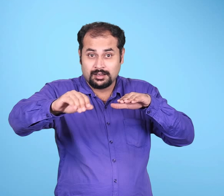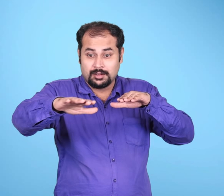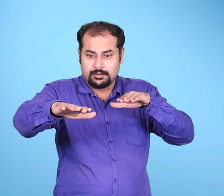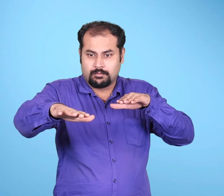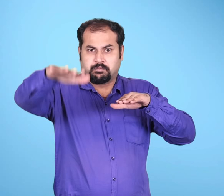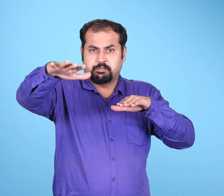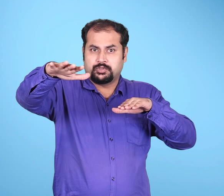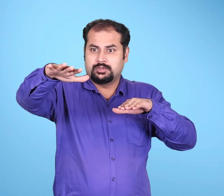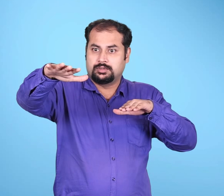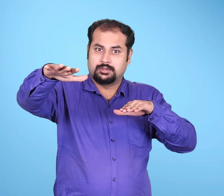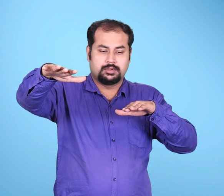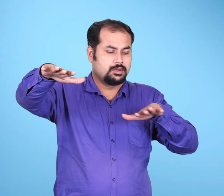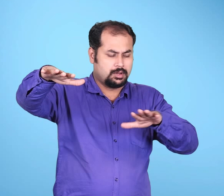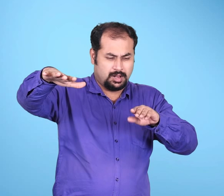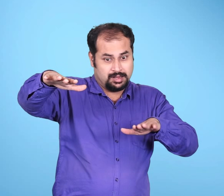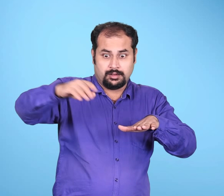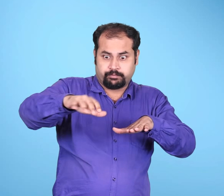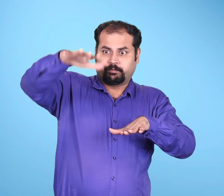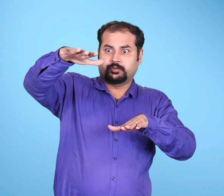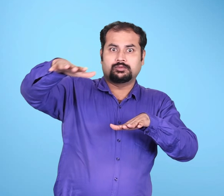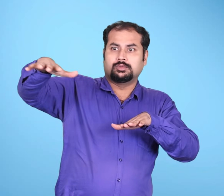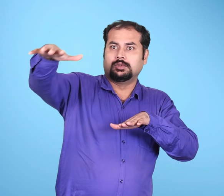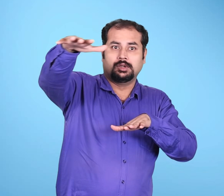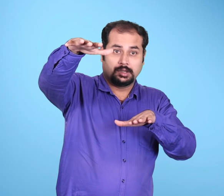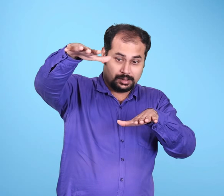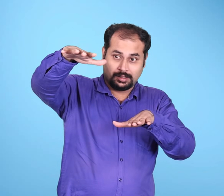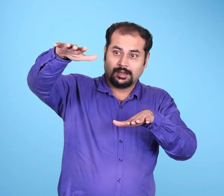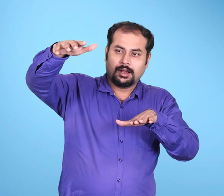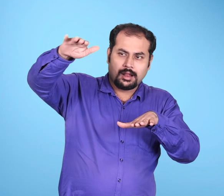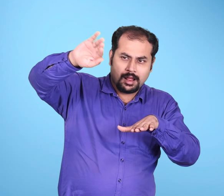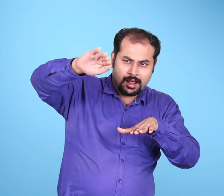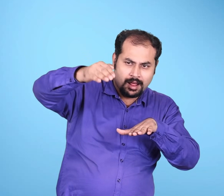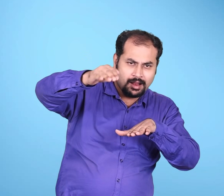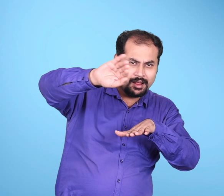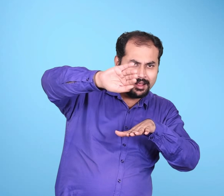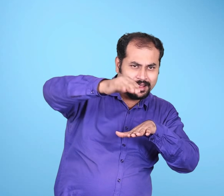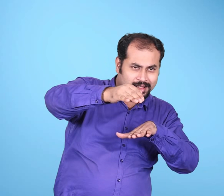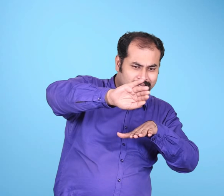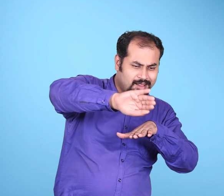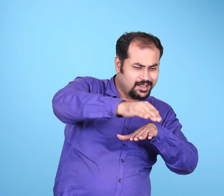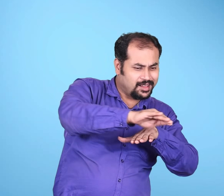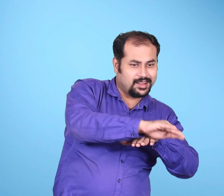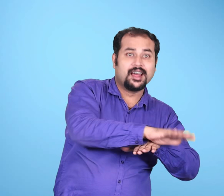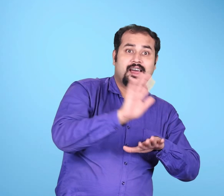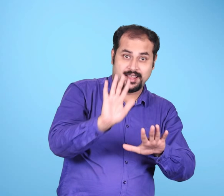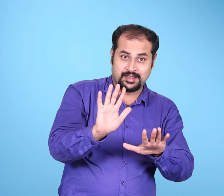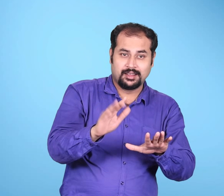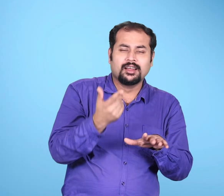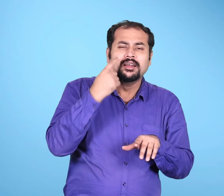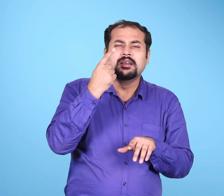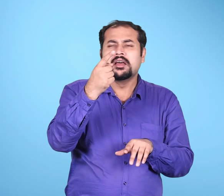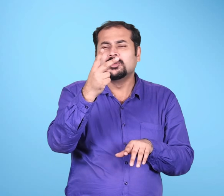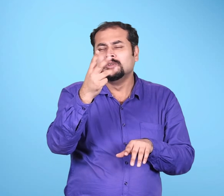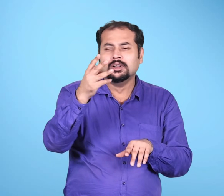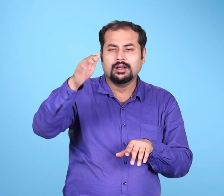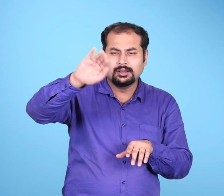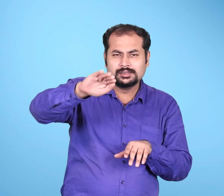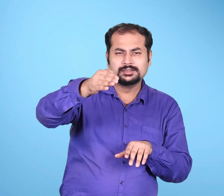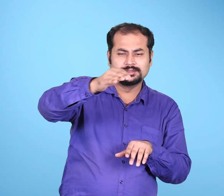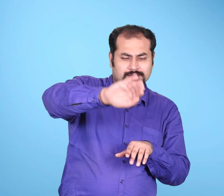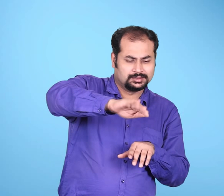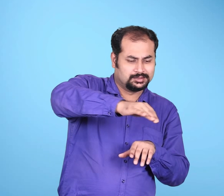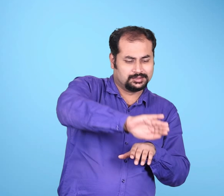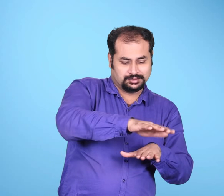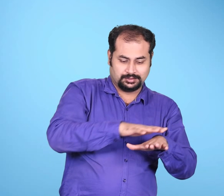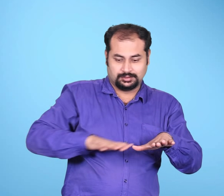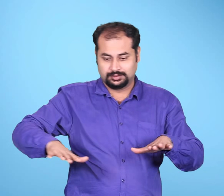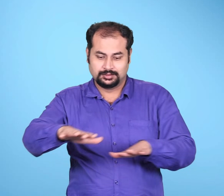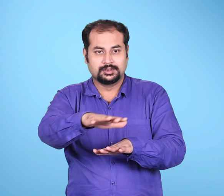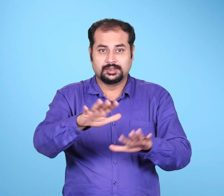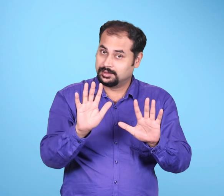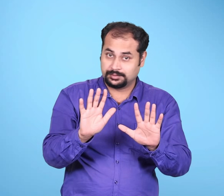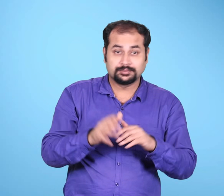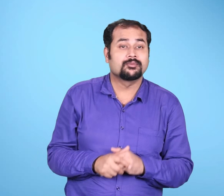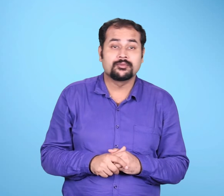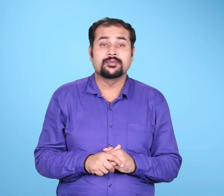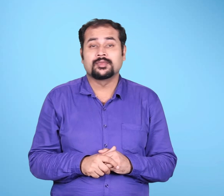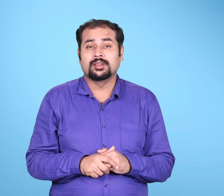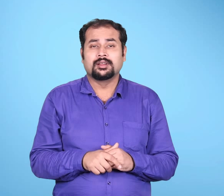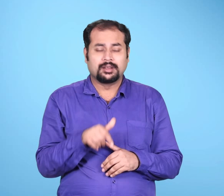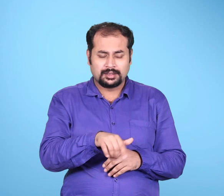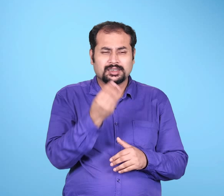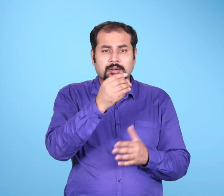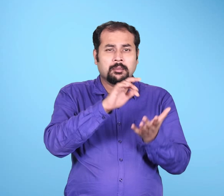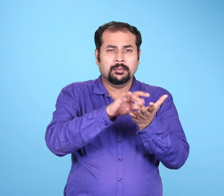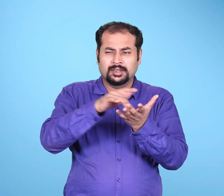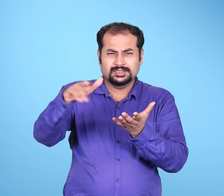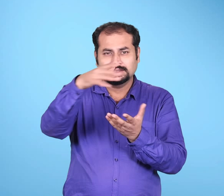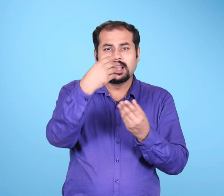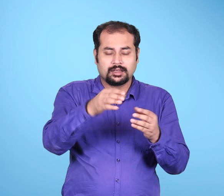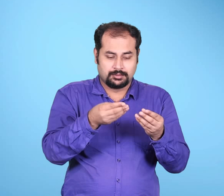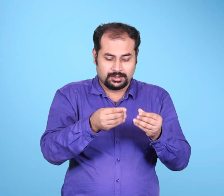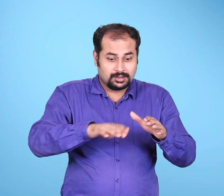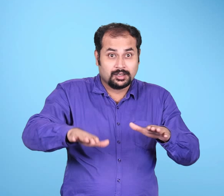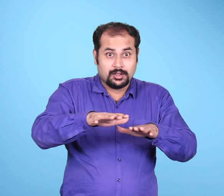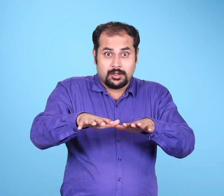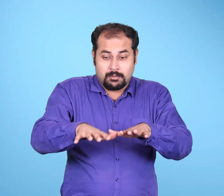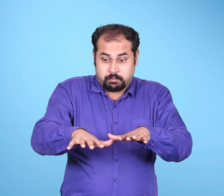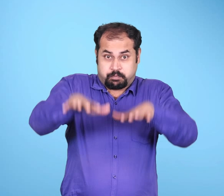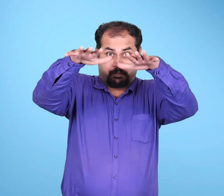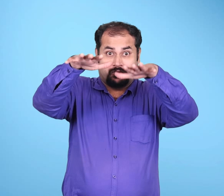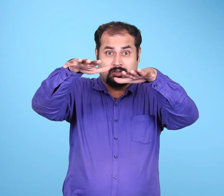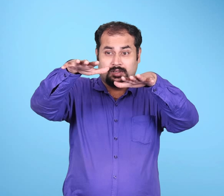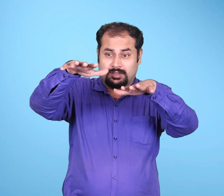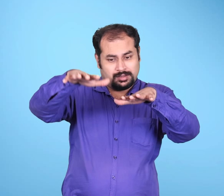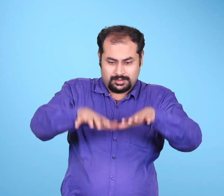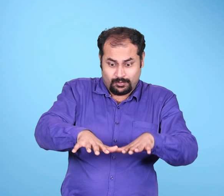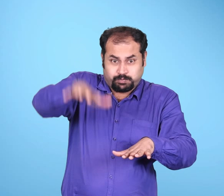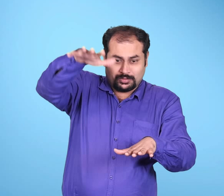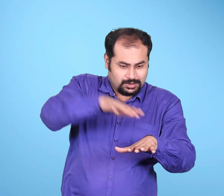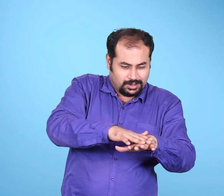the surrounding area. A plateau may have one or more sides with steep slopes. The height of plateaus often varies from few hundred